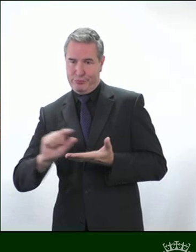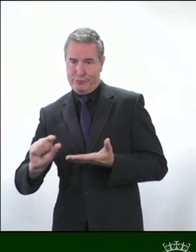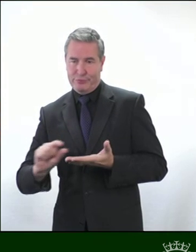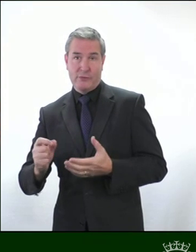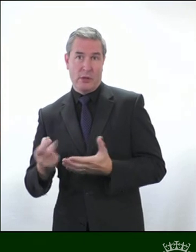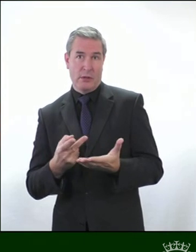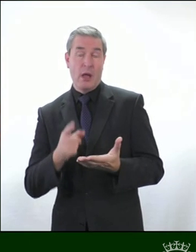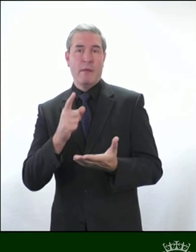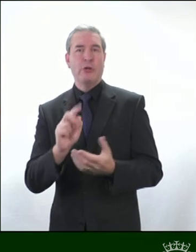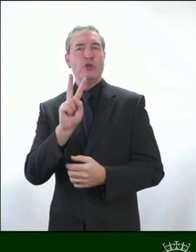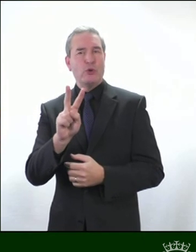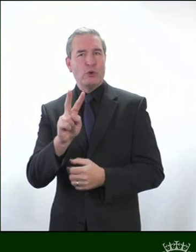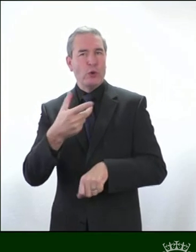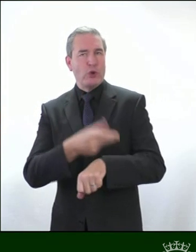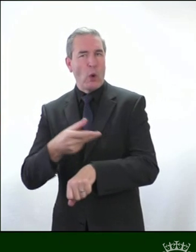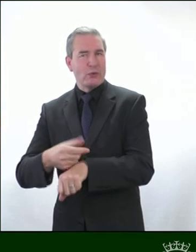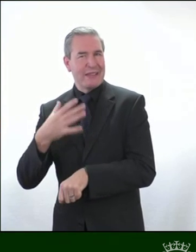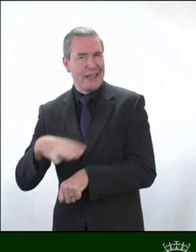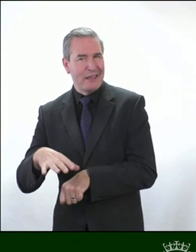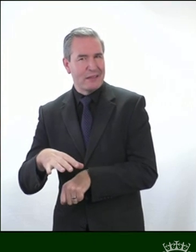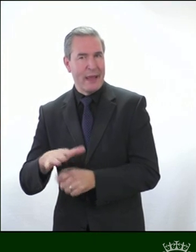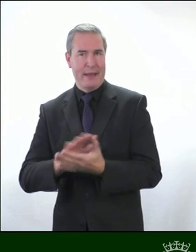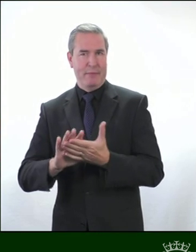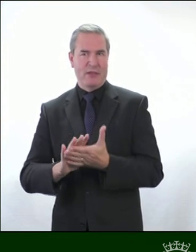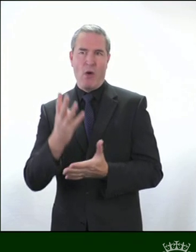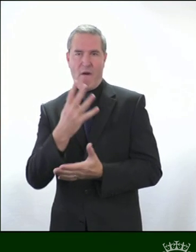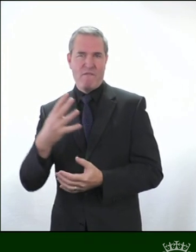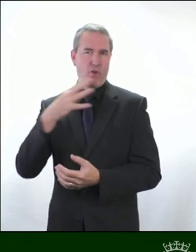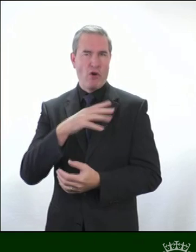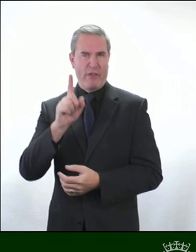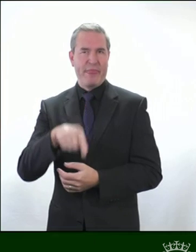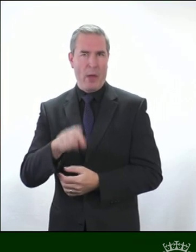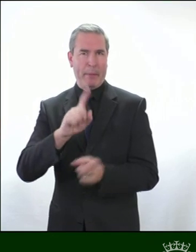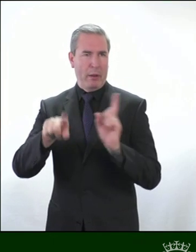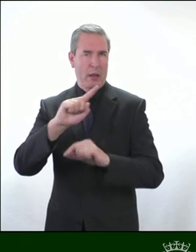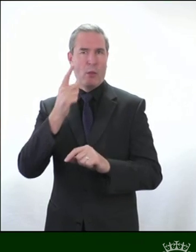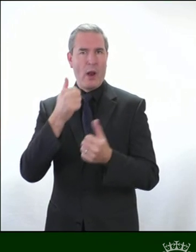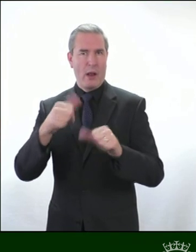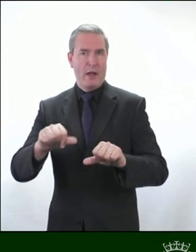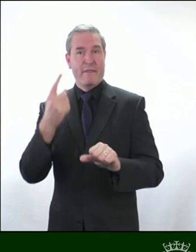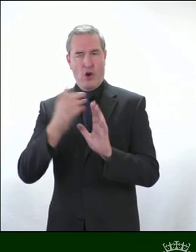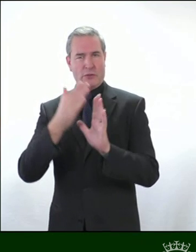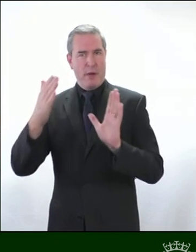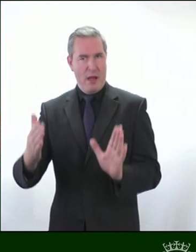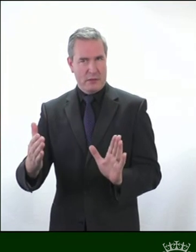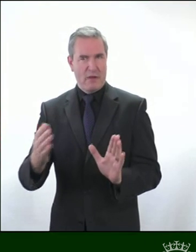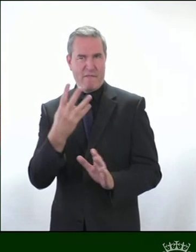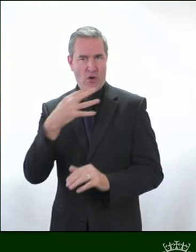Because of the two doses that will be required, that means 400,000 people can be vaccinated in the first batch.